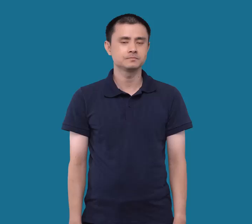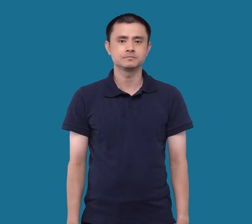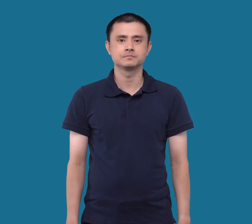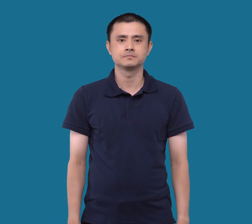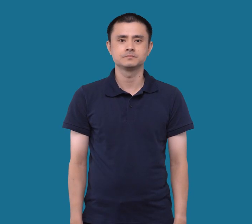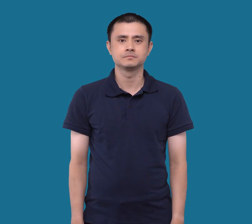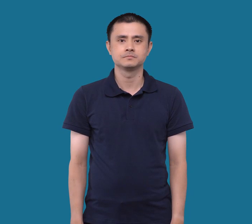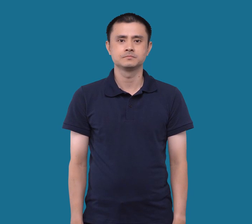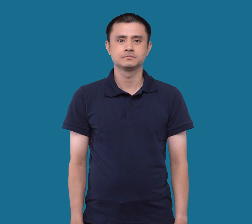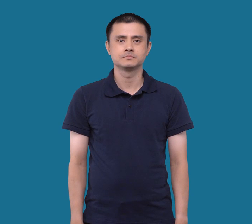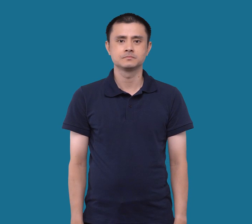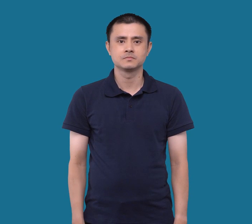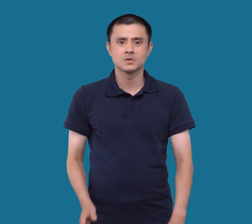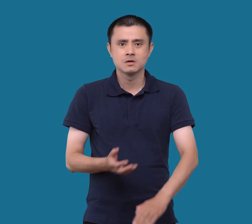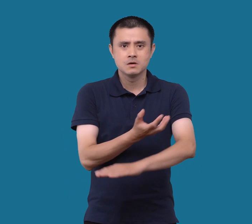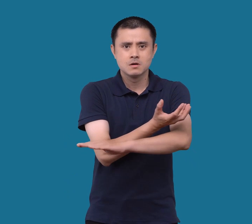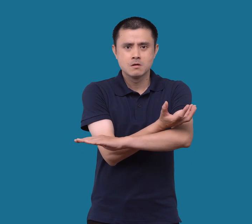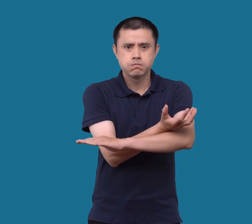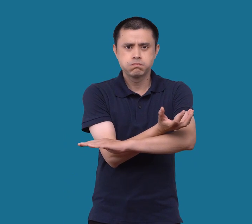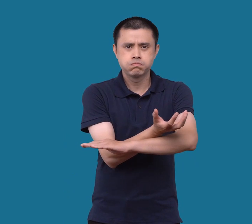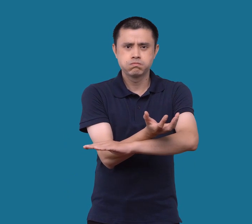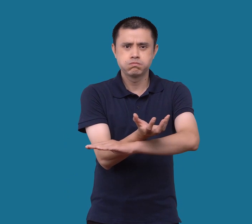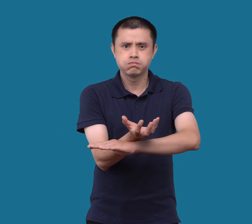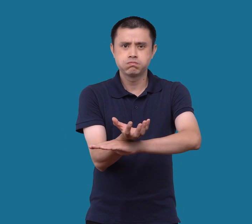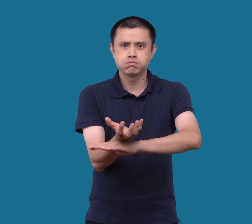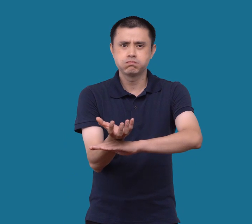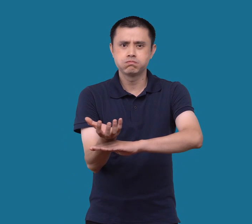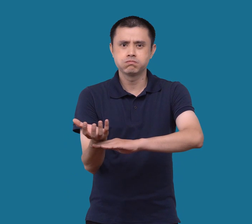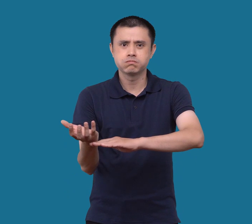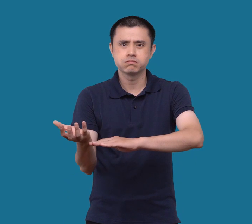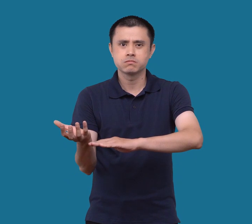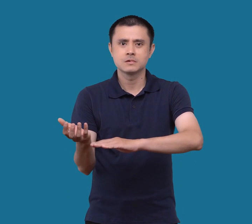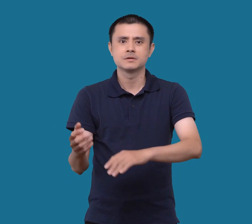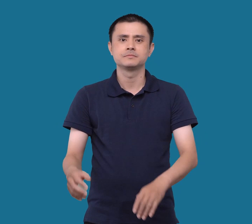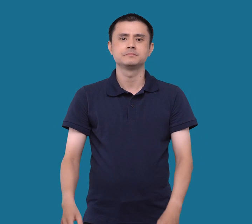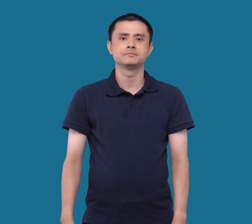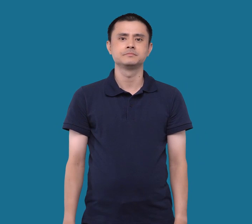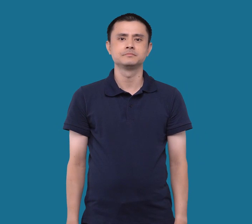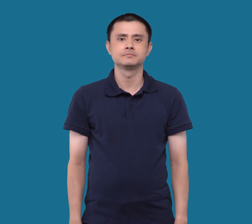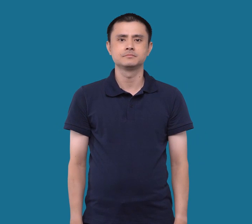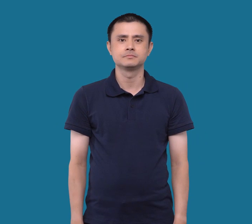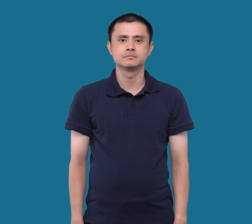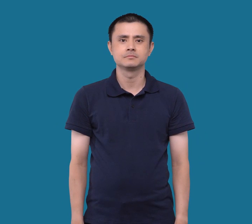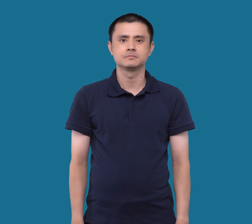băng chuyền